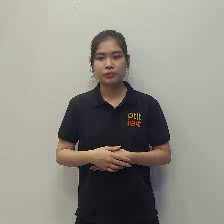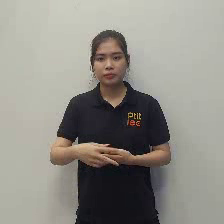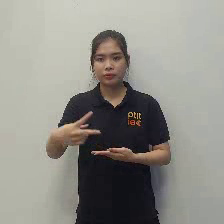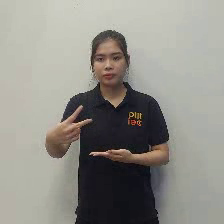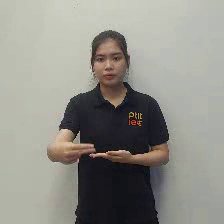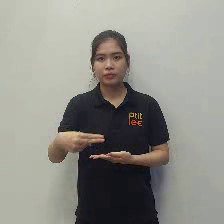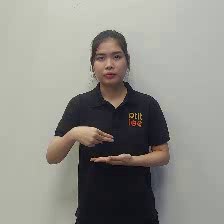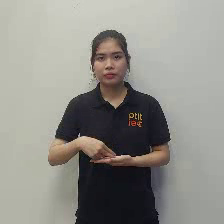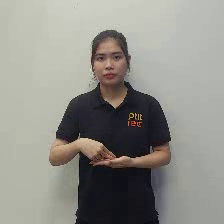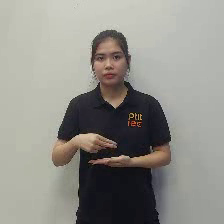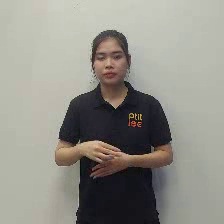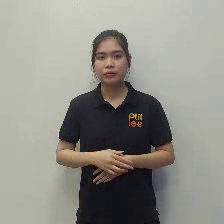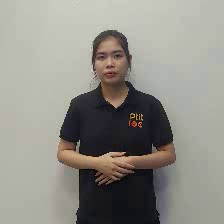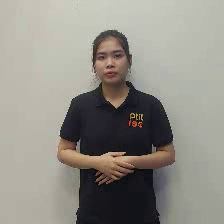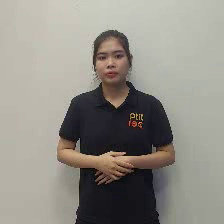Thức ăn